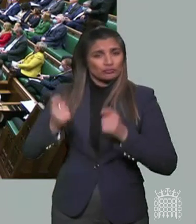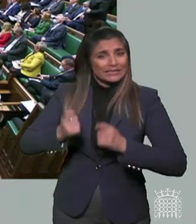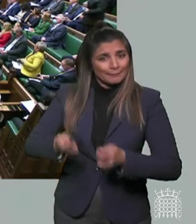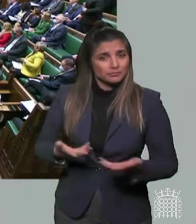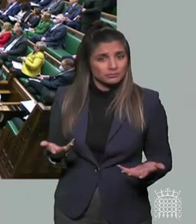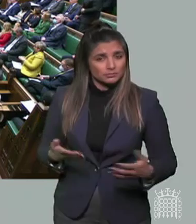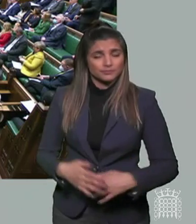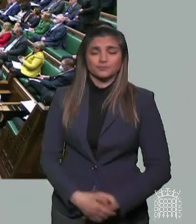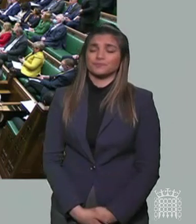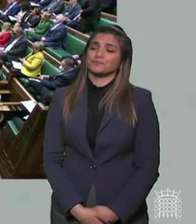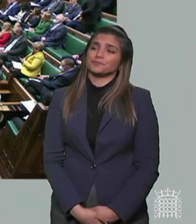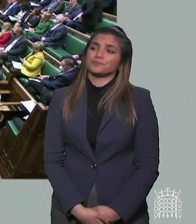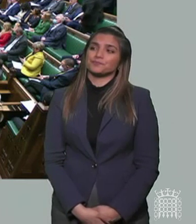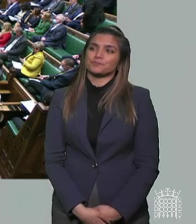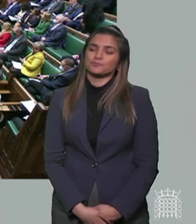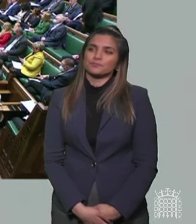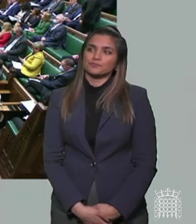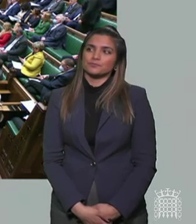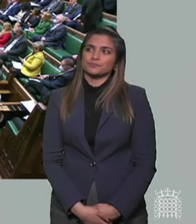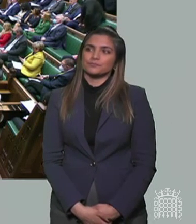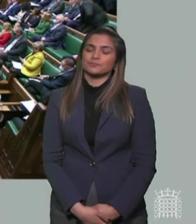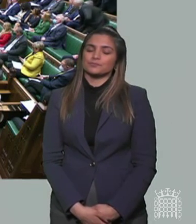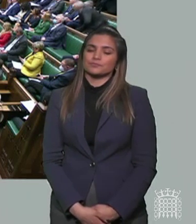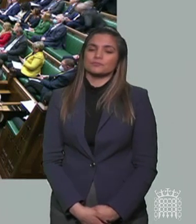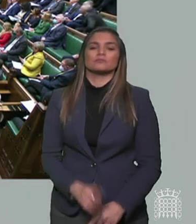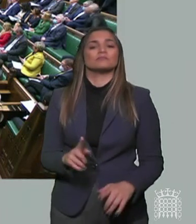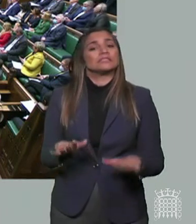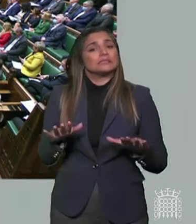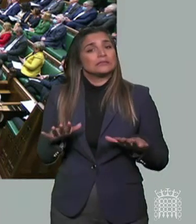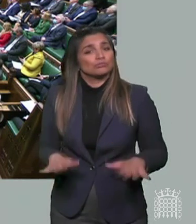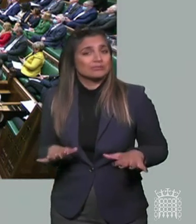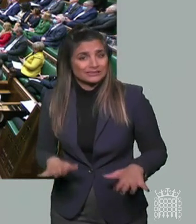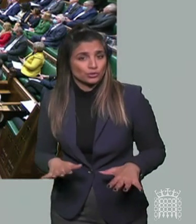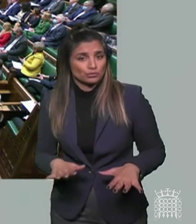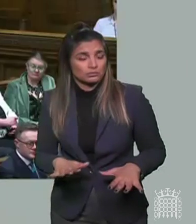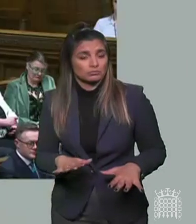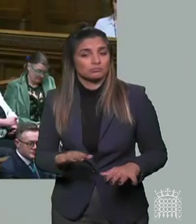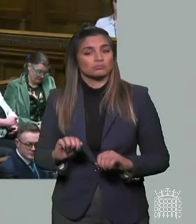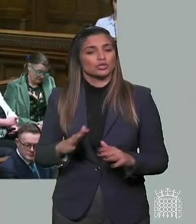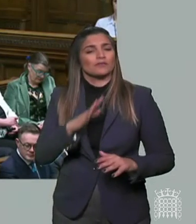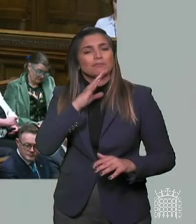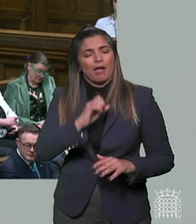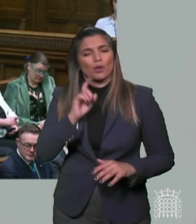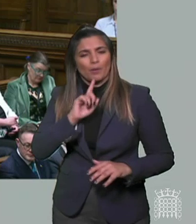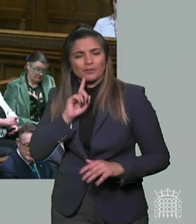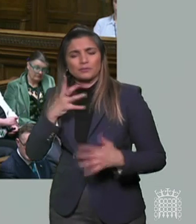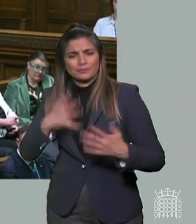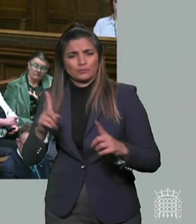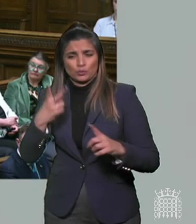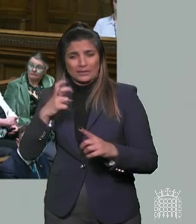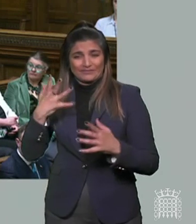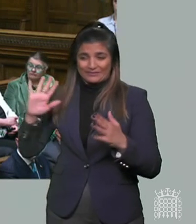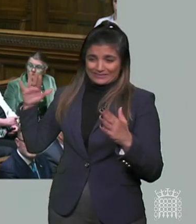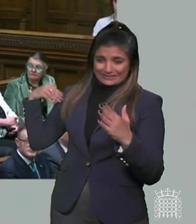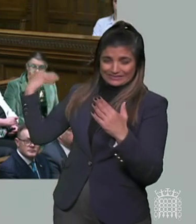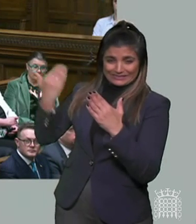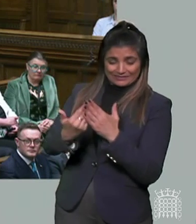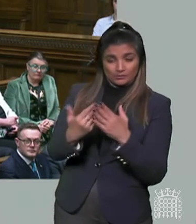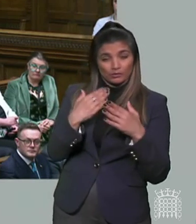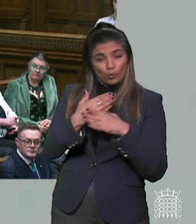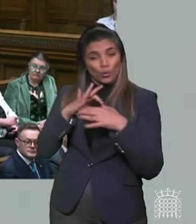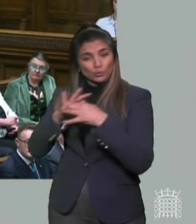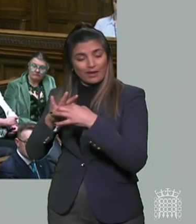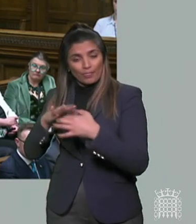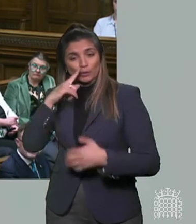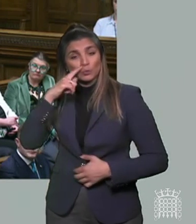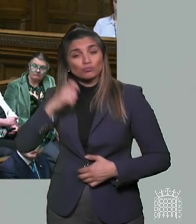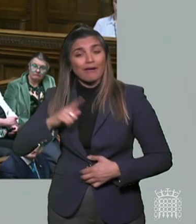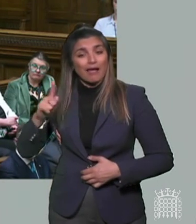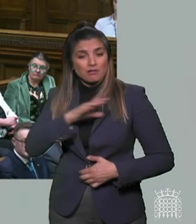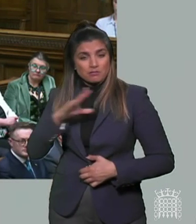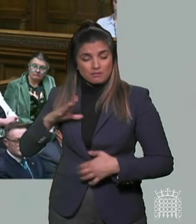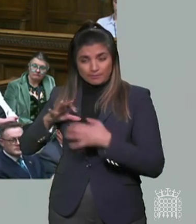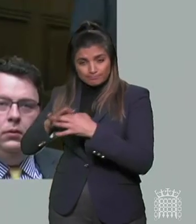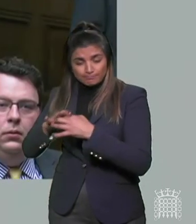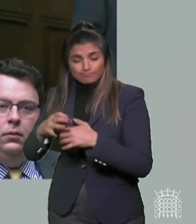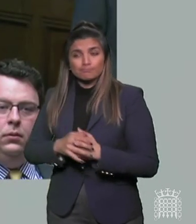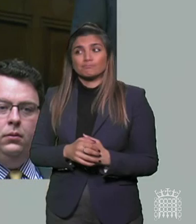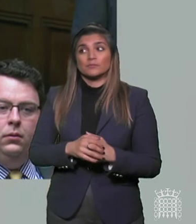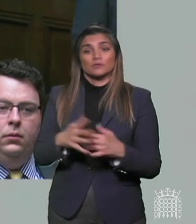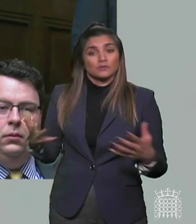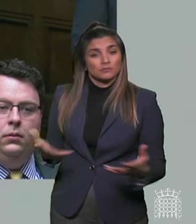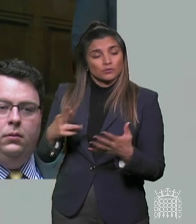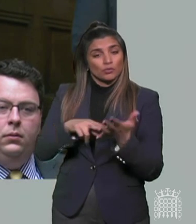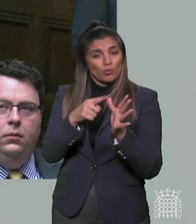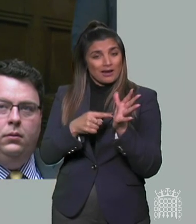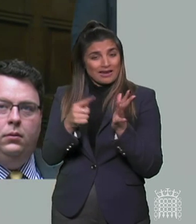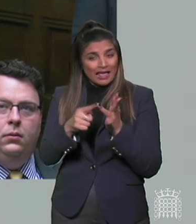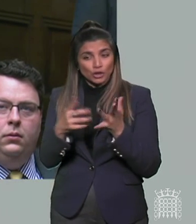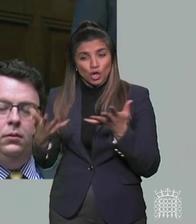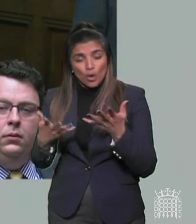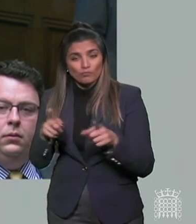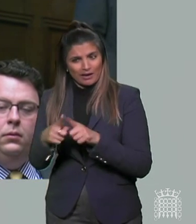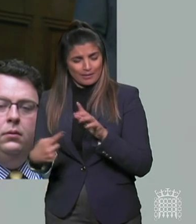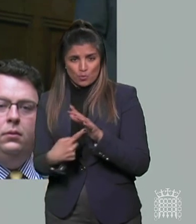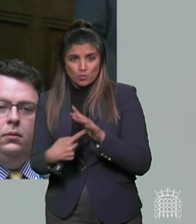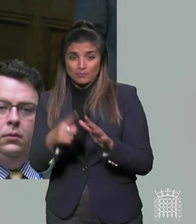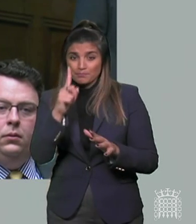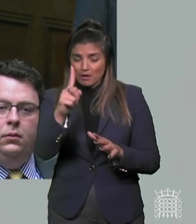British servicemen and women have served under Operations Cabrit and Orbital since 2015, working with the Ukrainian armed forces and helping to shore up the eastern flank of NATO, which is now more important than ever.